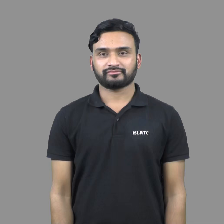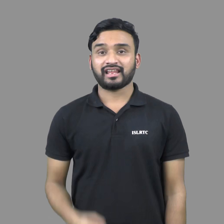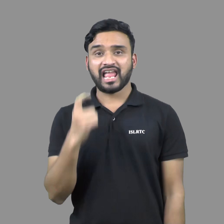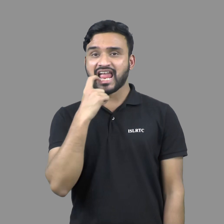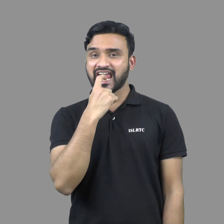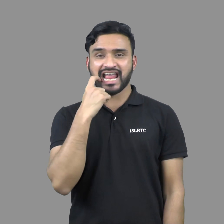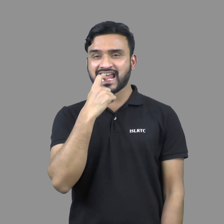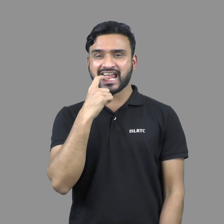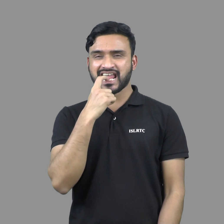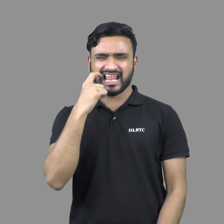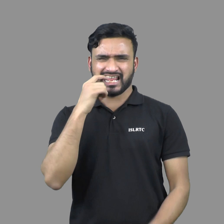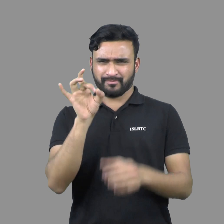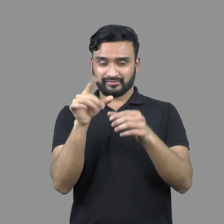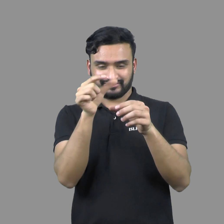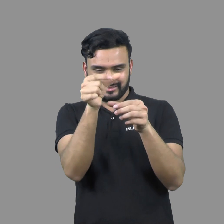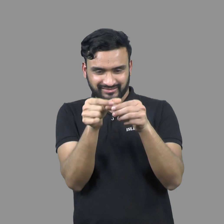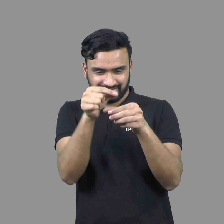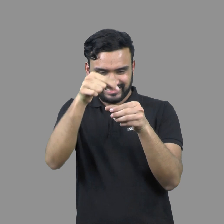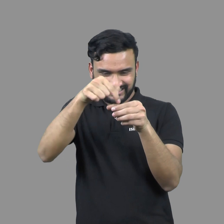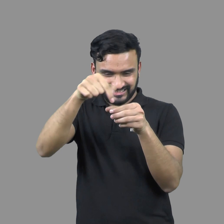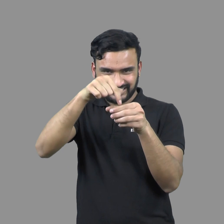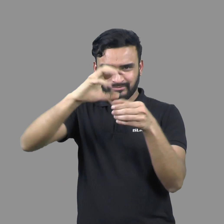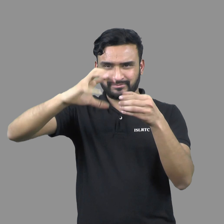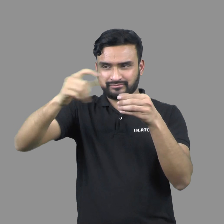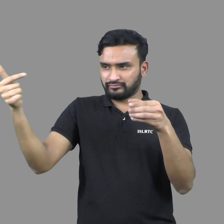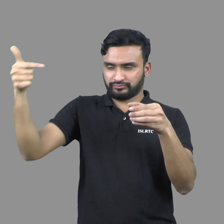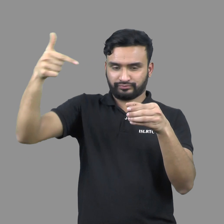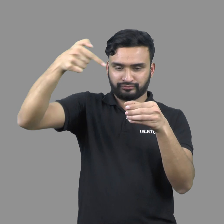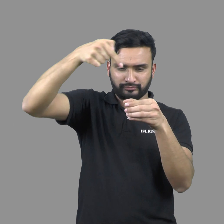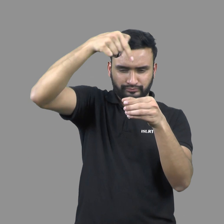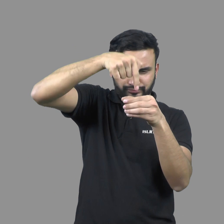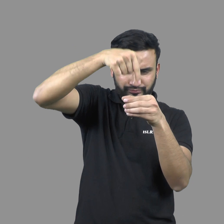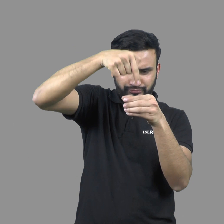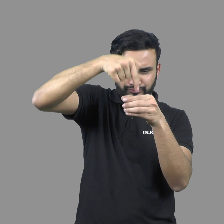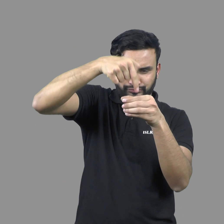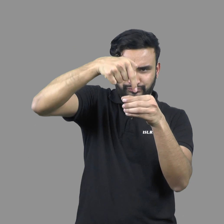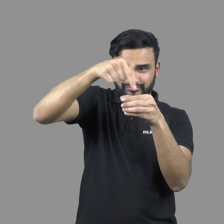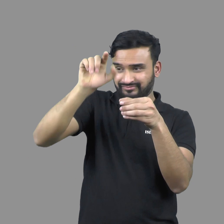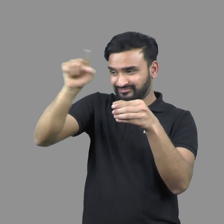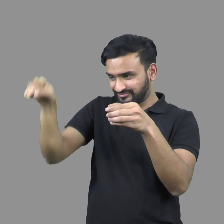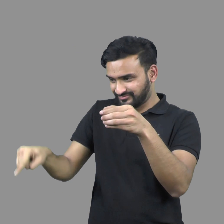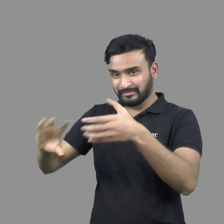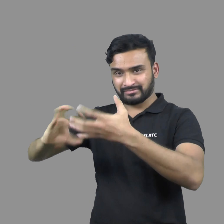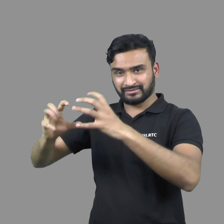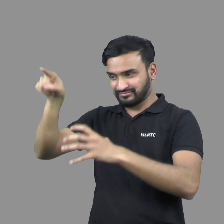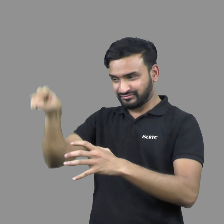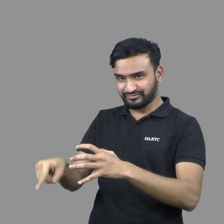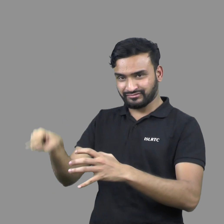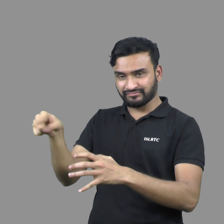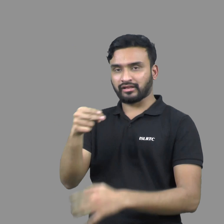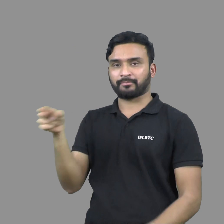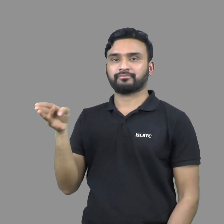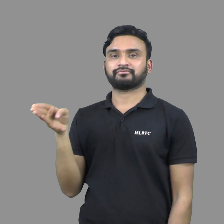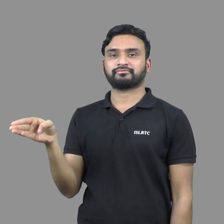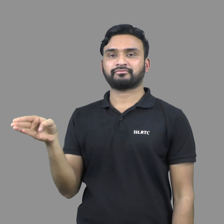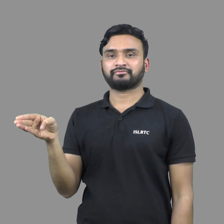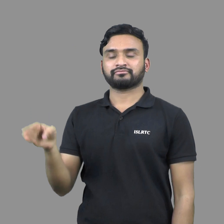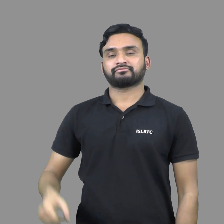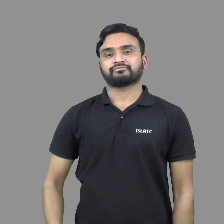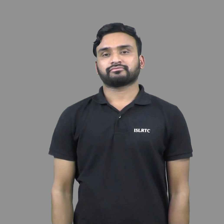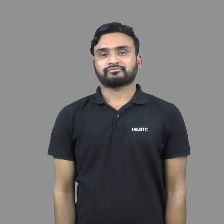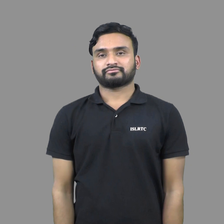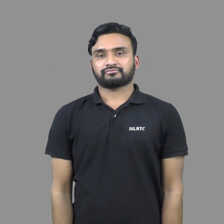Amalgamator